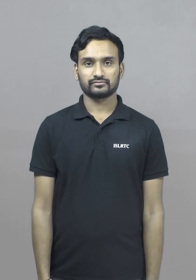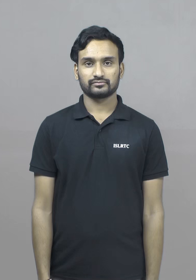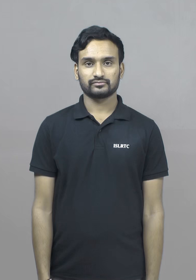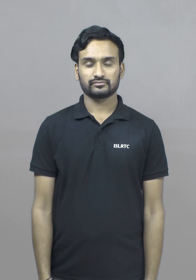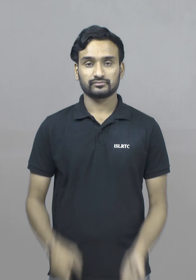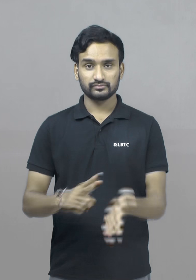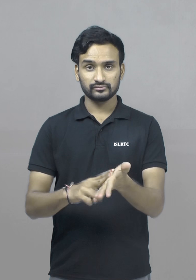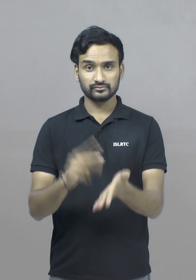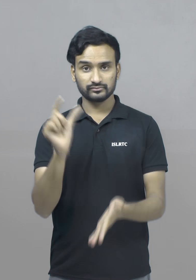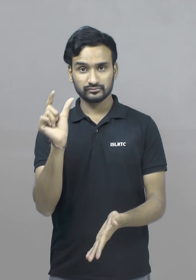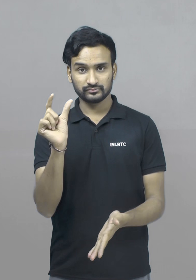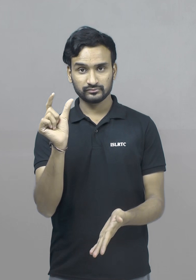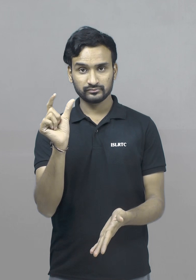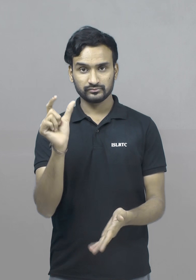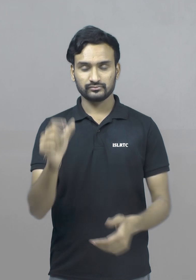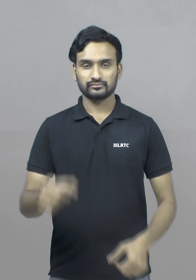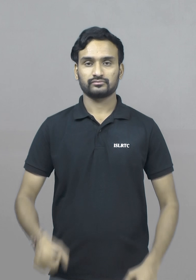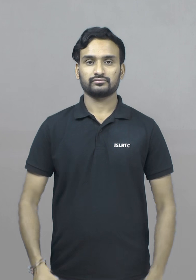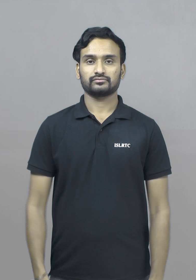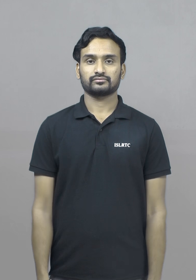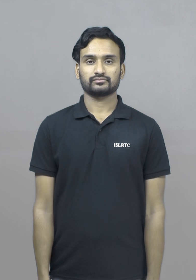Noun